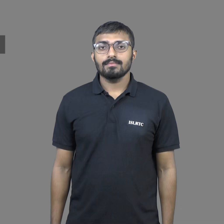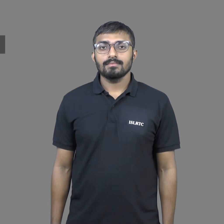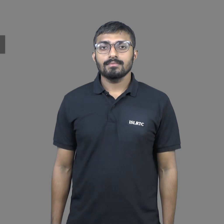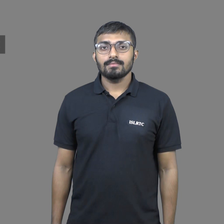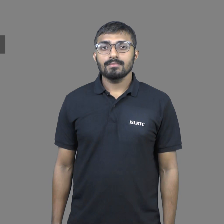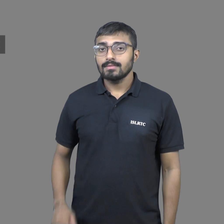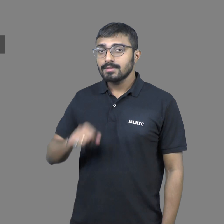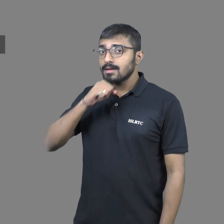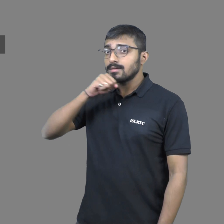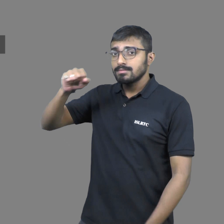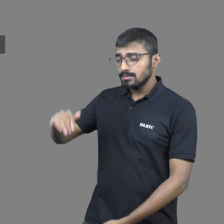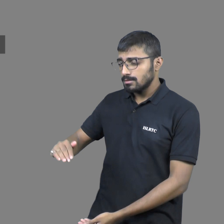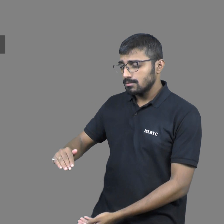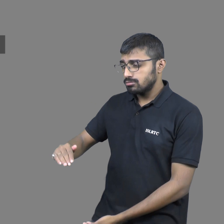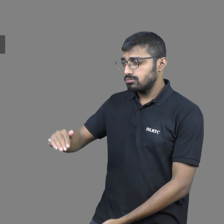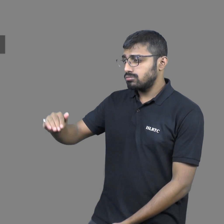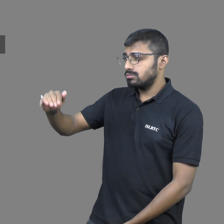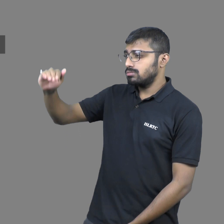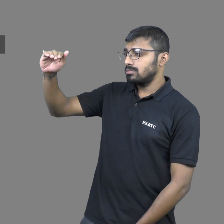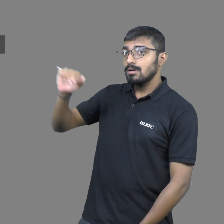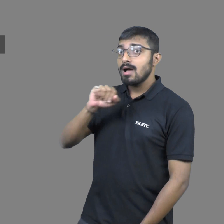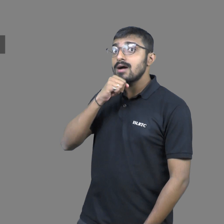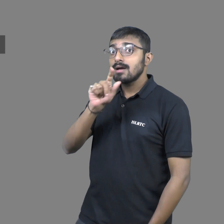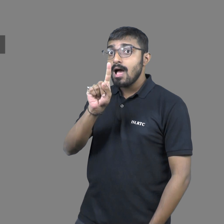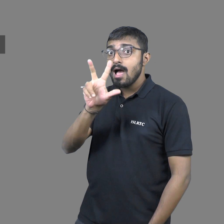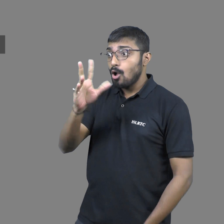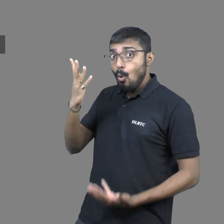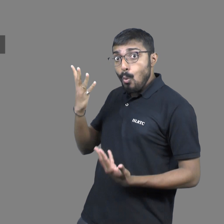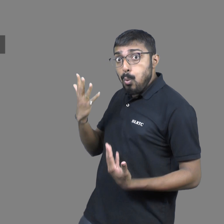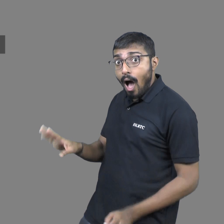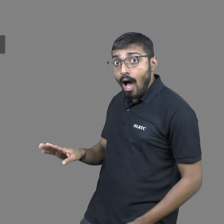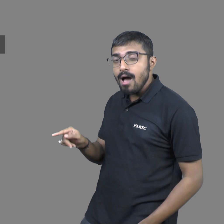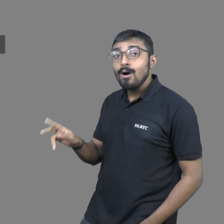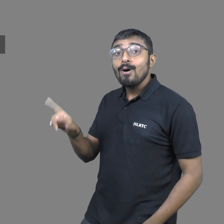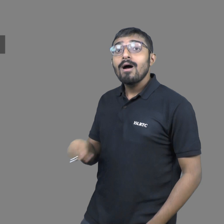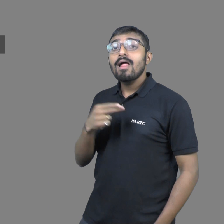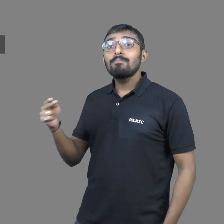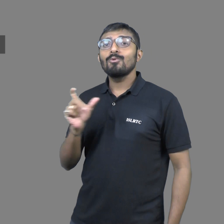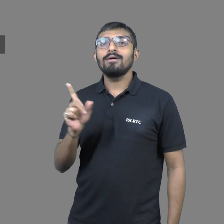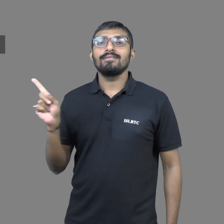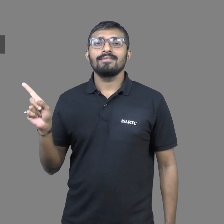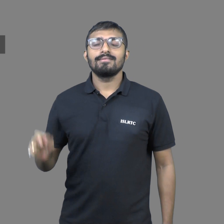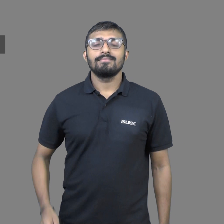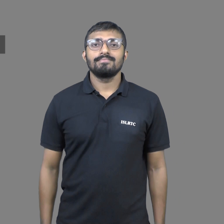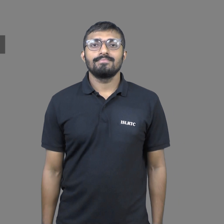Adult